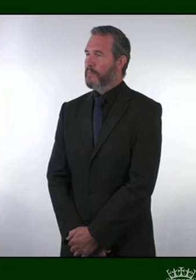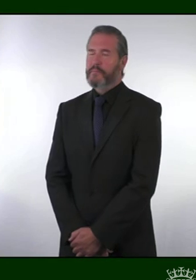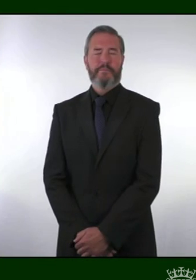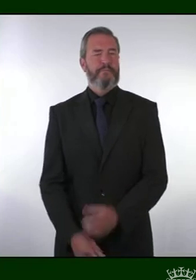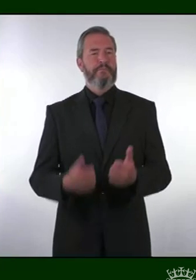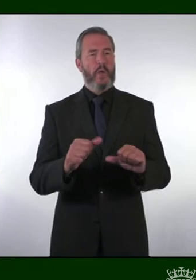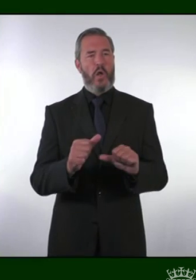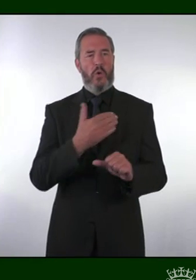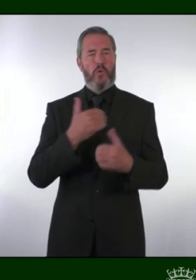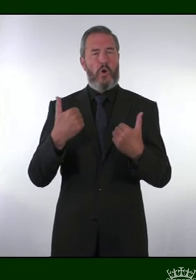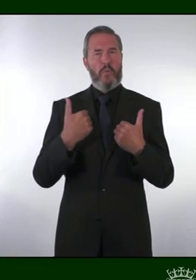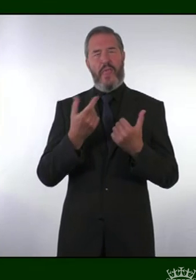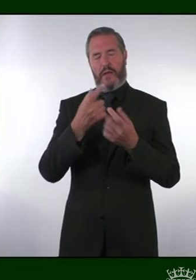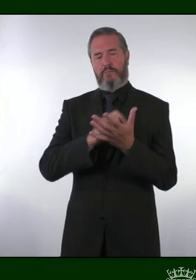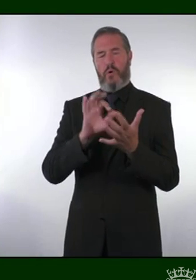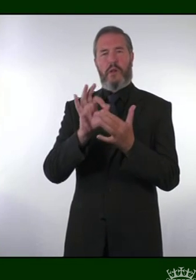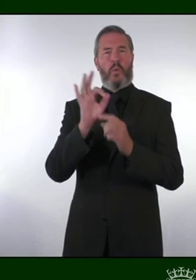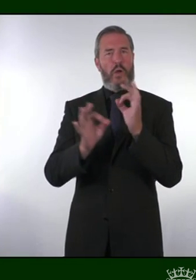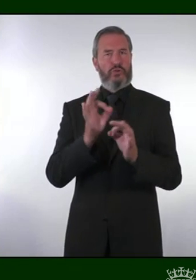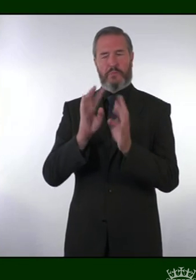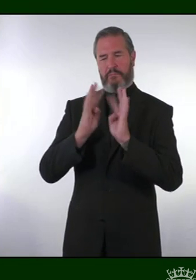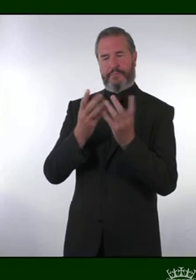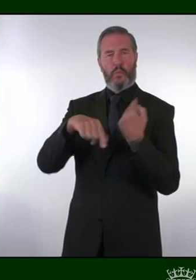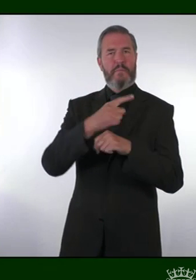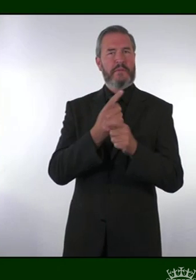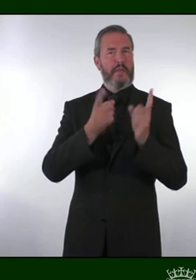This morning I had meetings with ministerial colleagues and others.